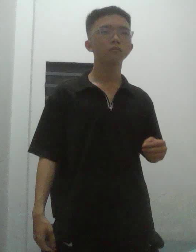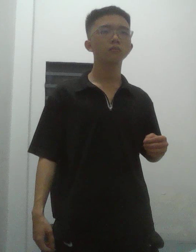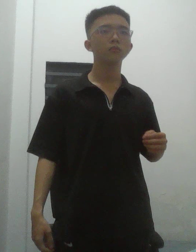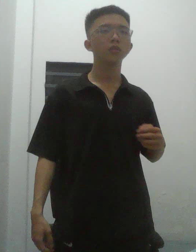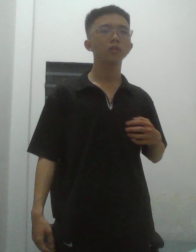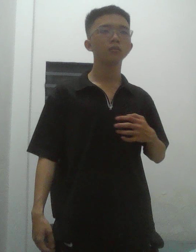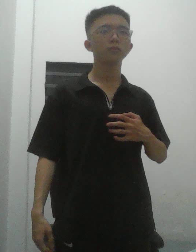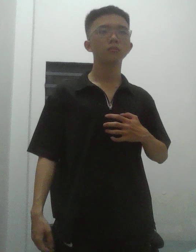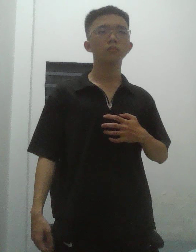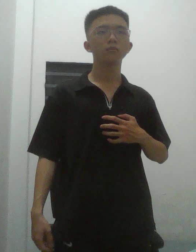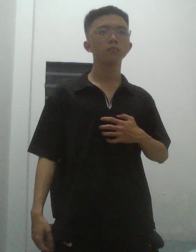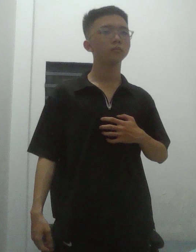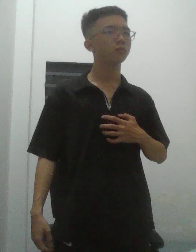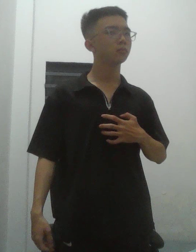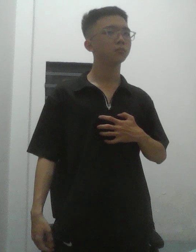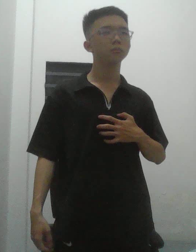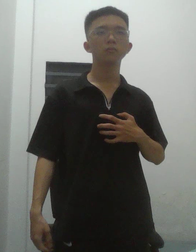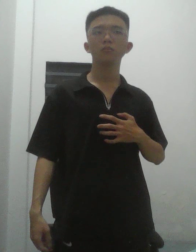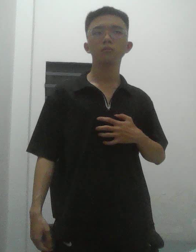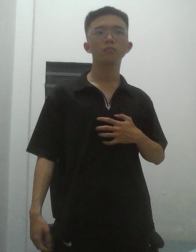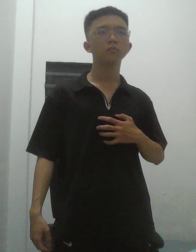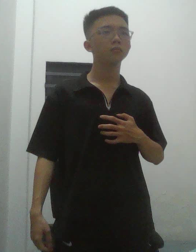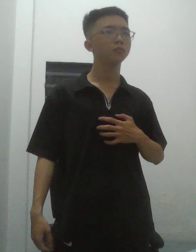khong thich